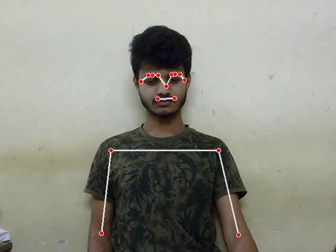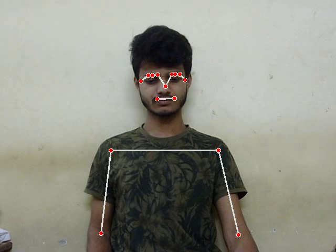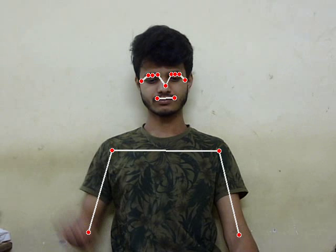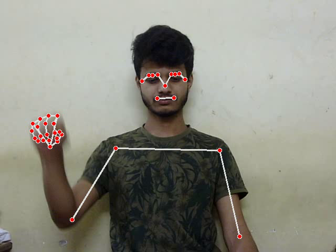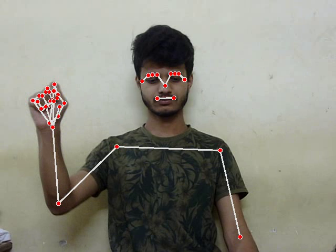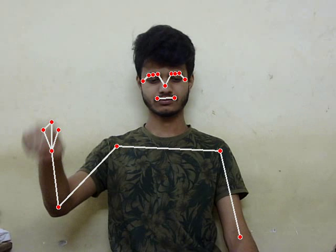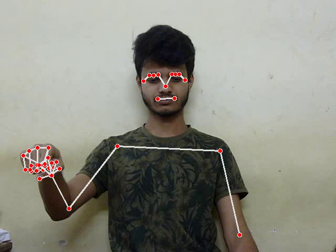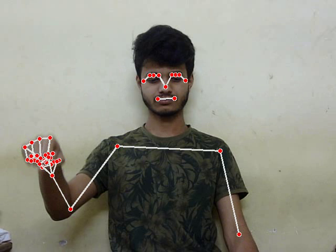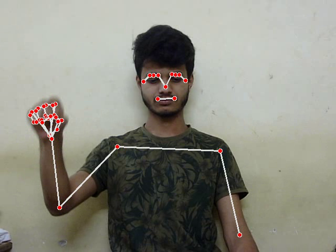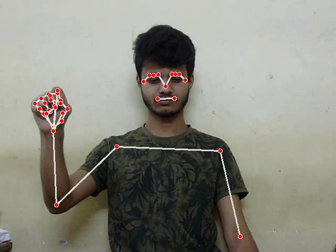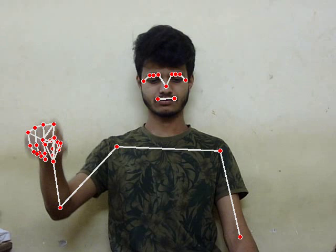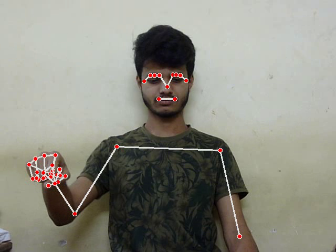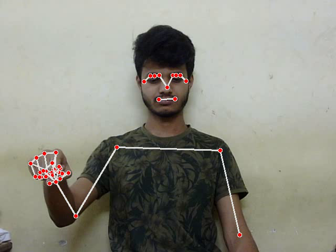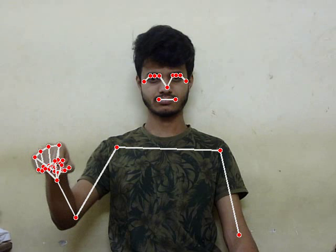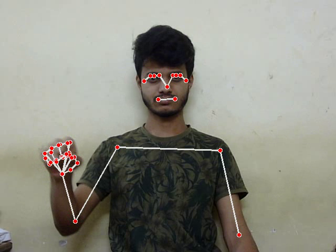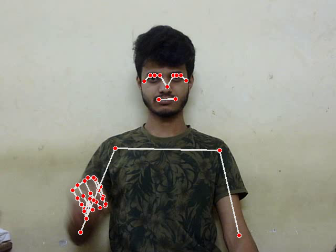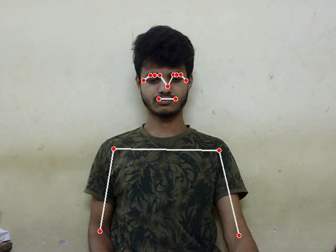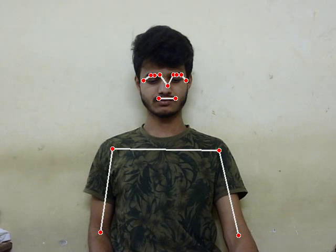yes